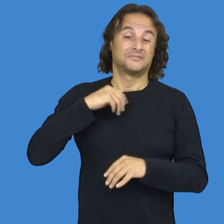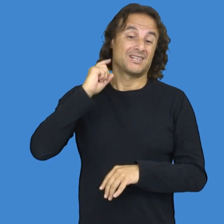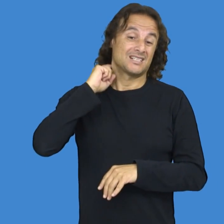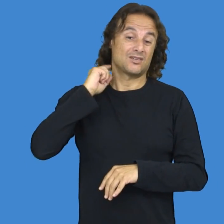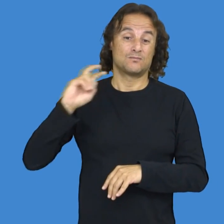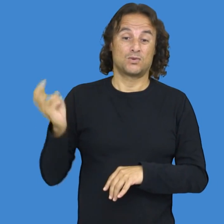meningitis